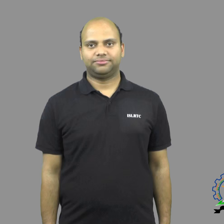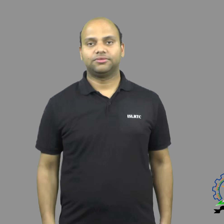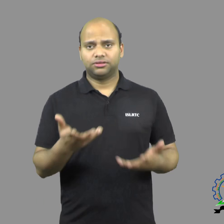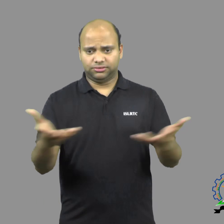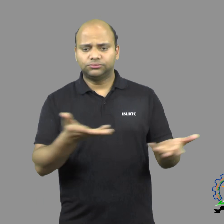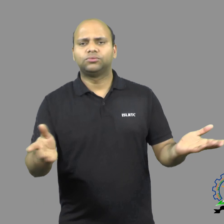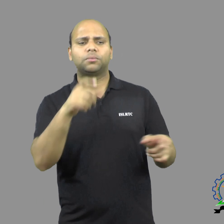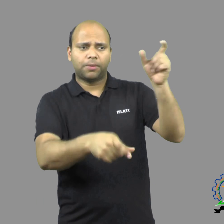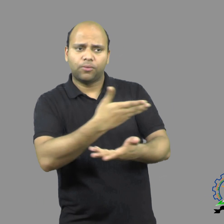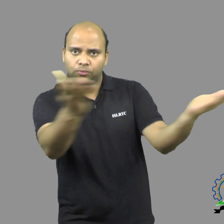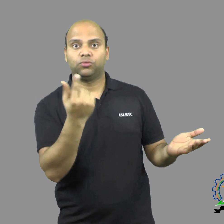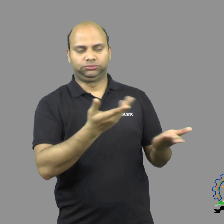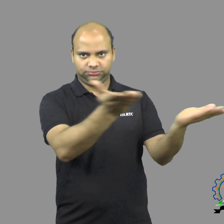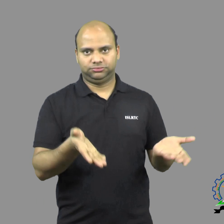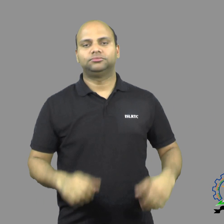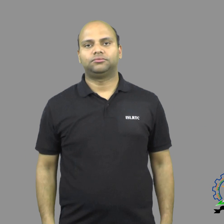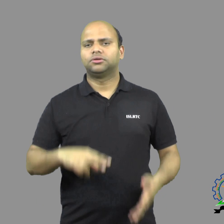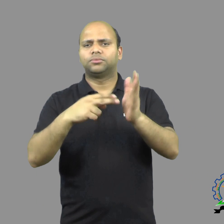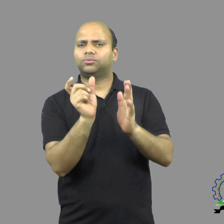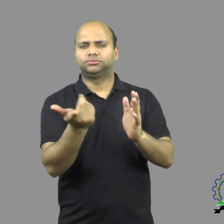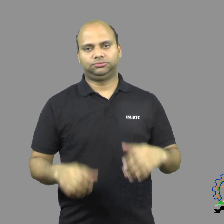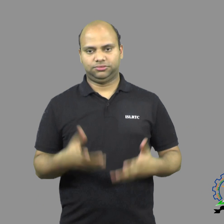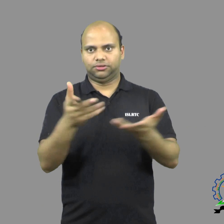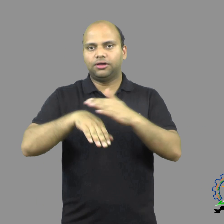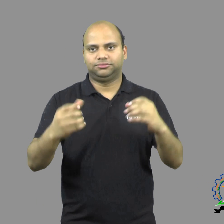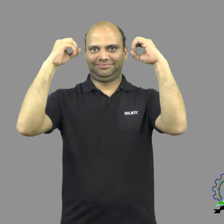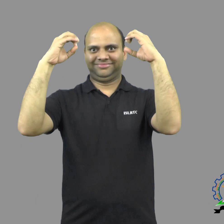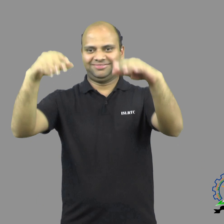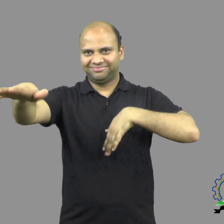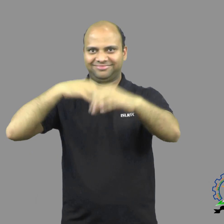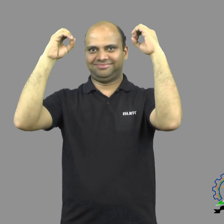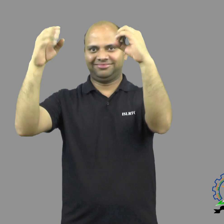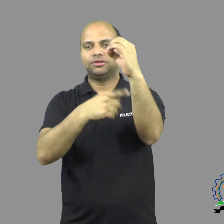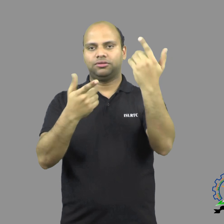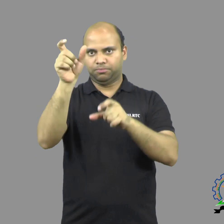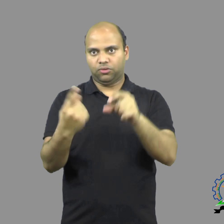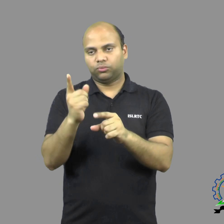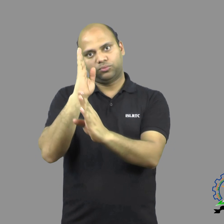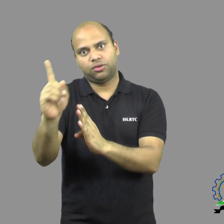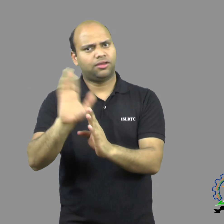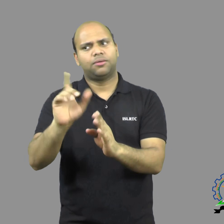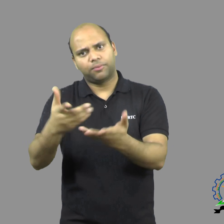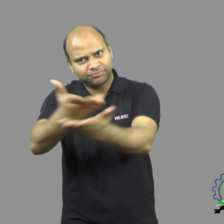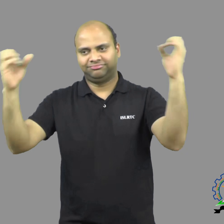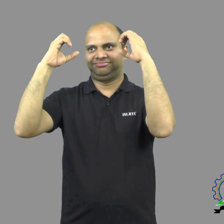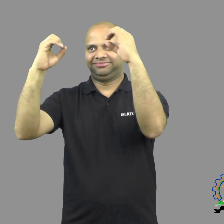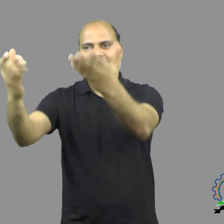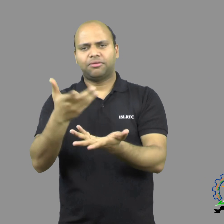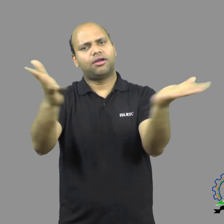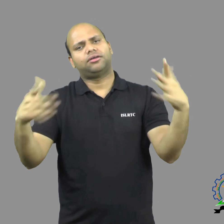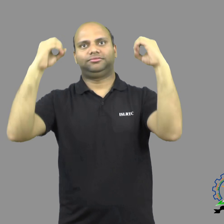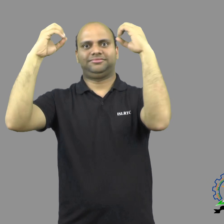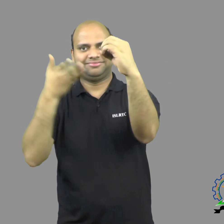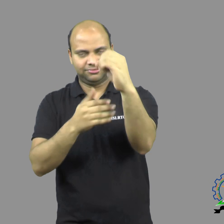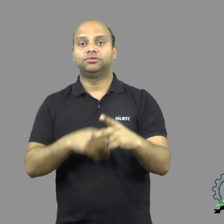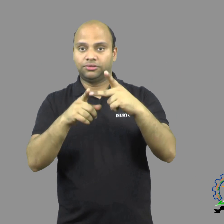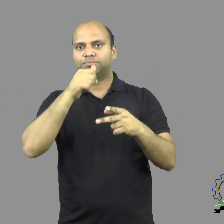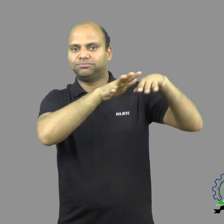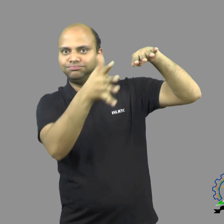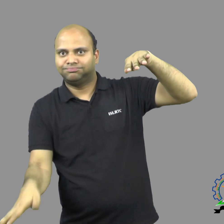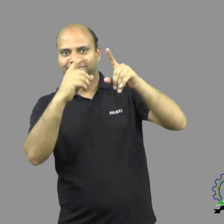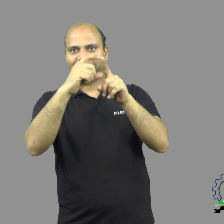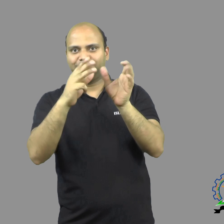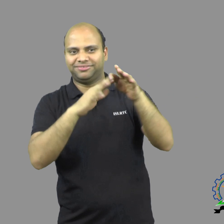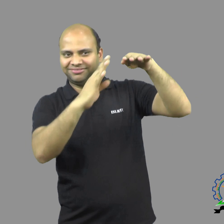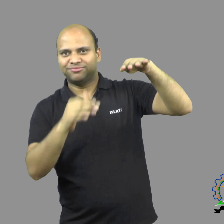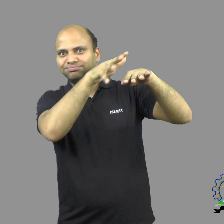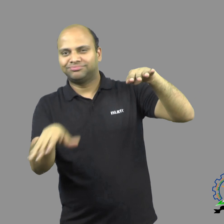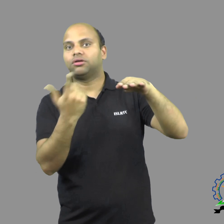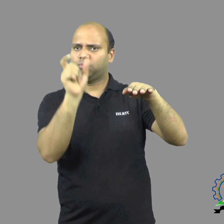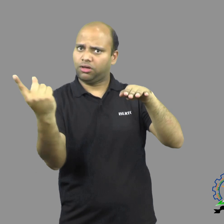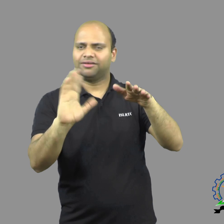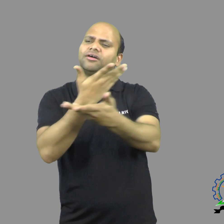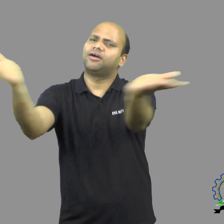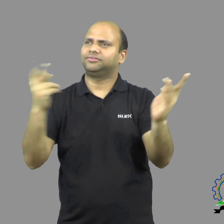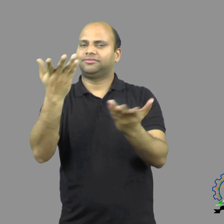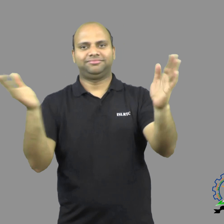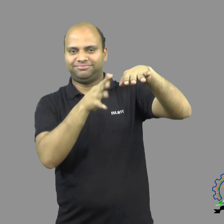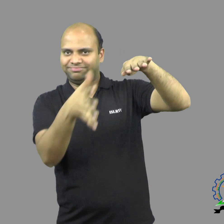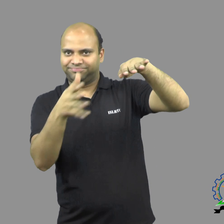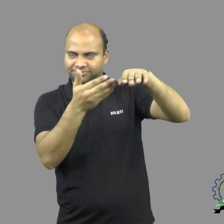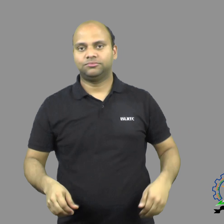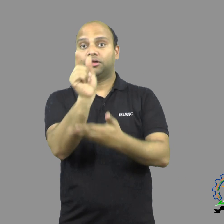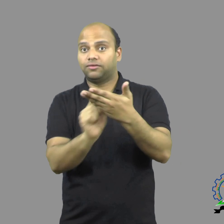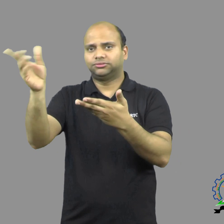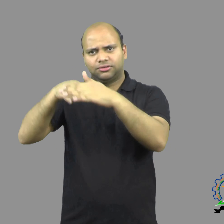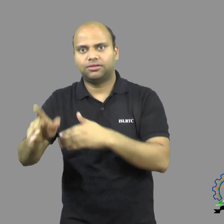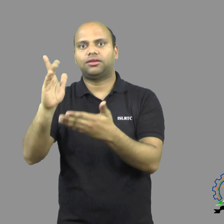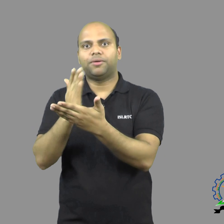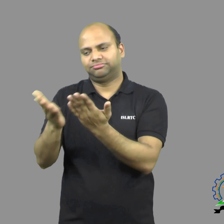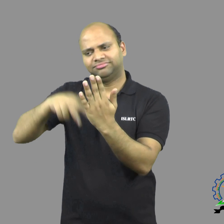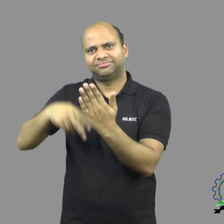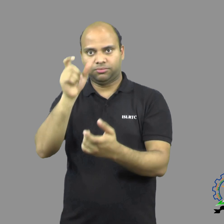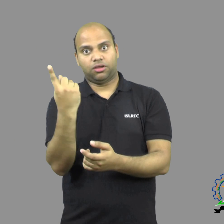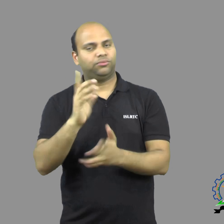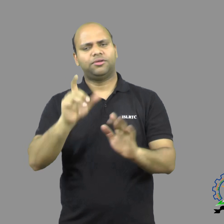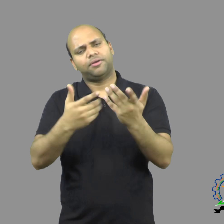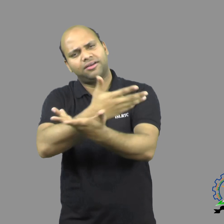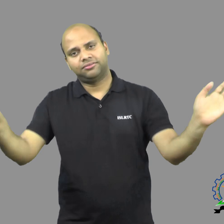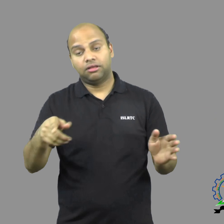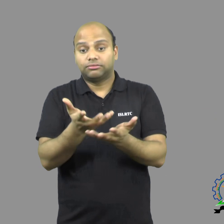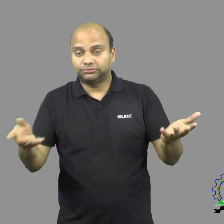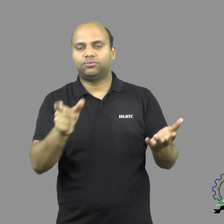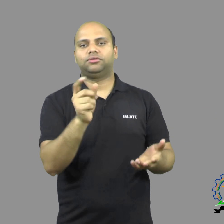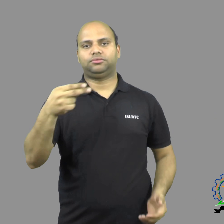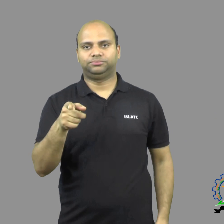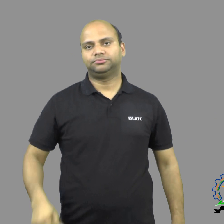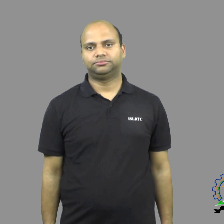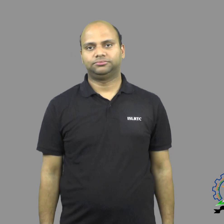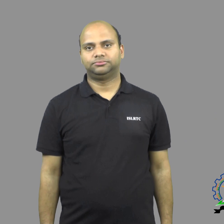Public Goods